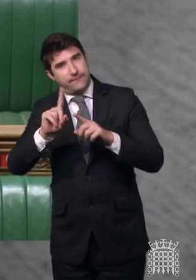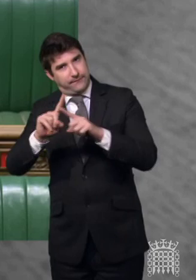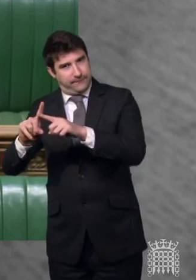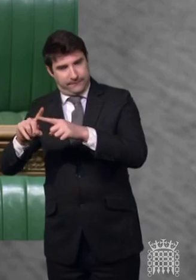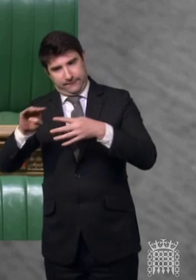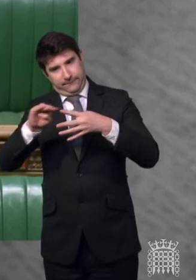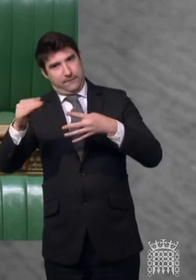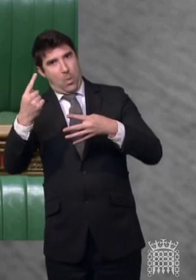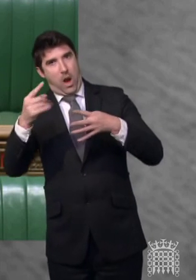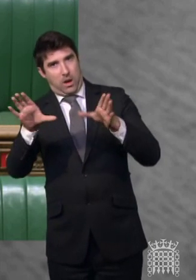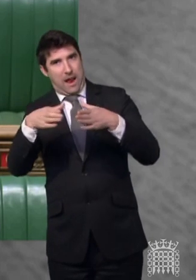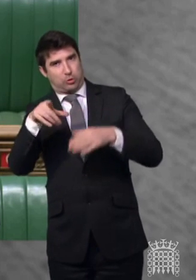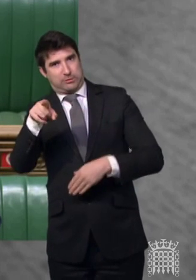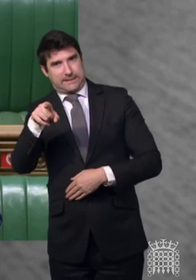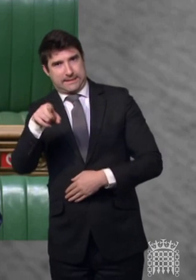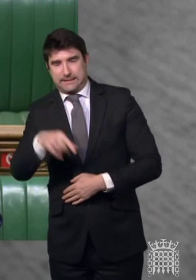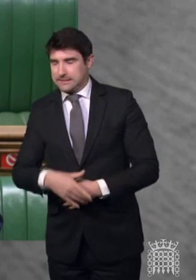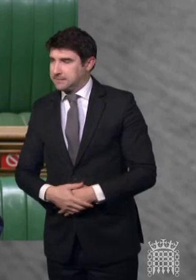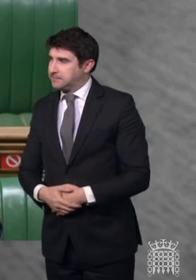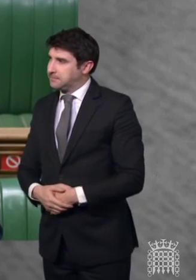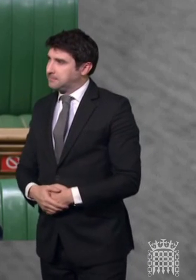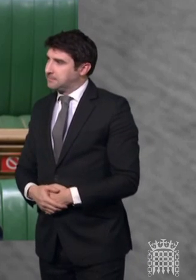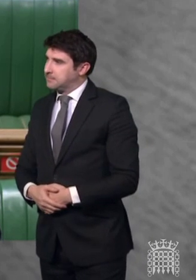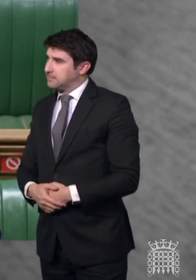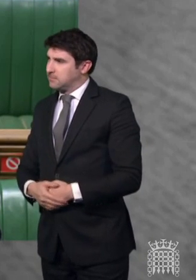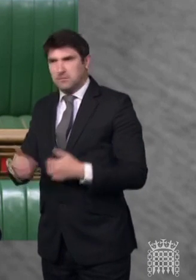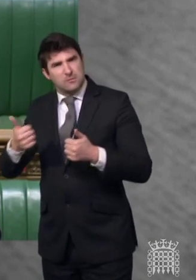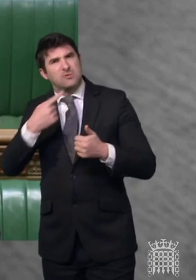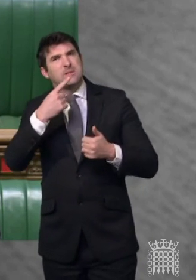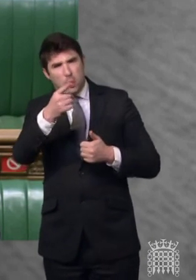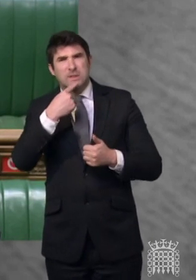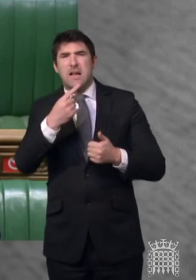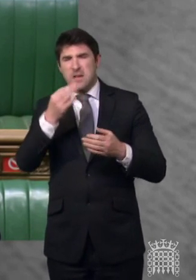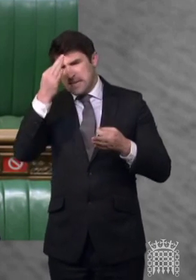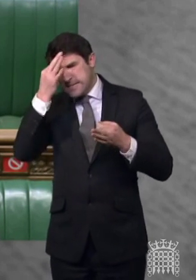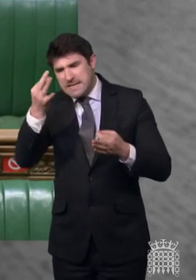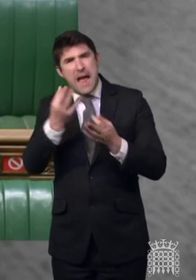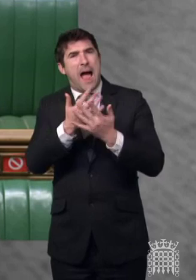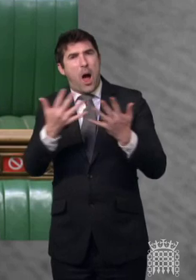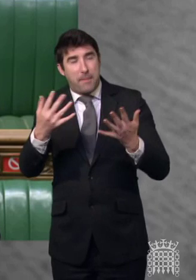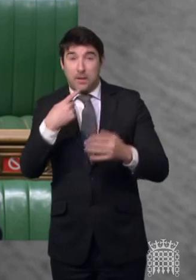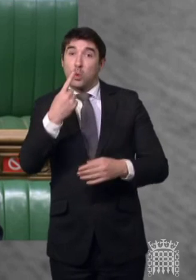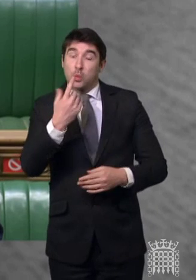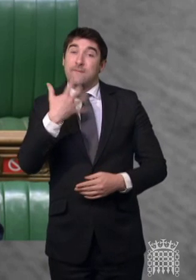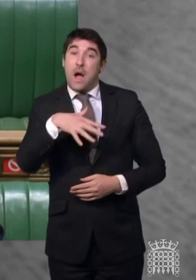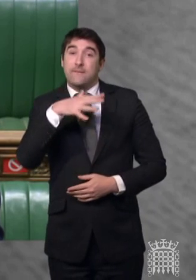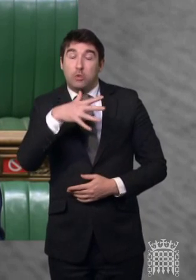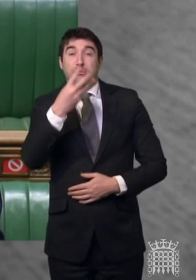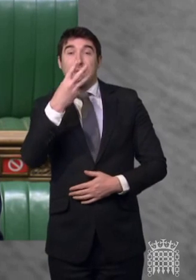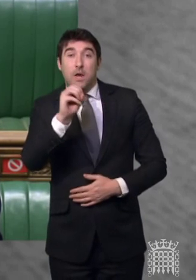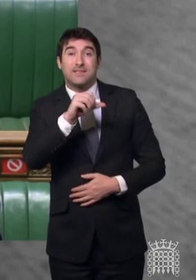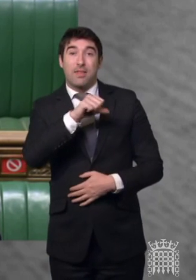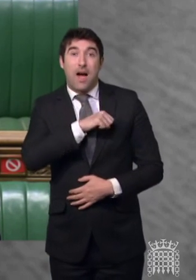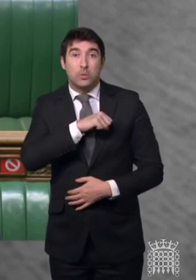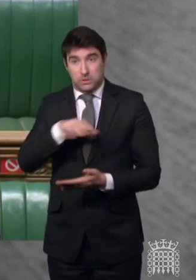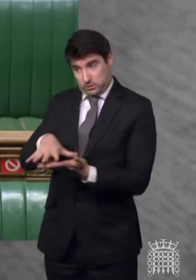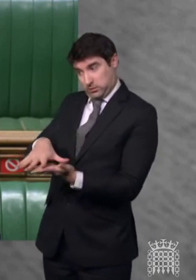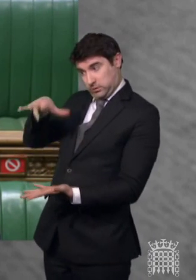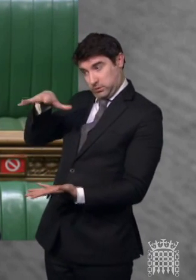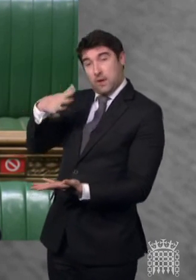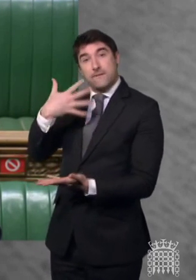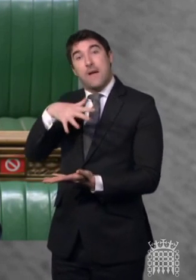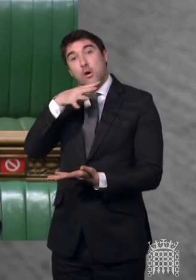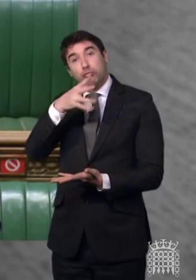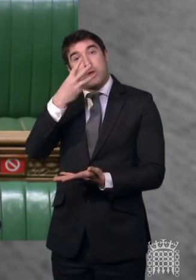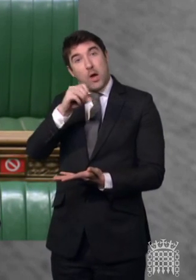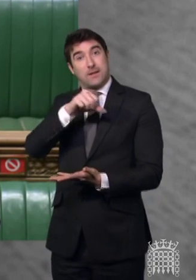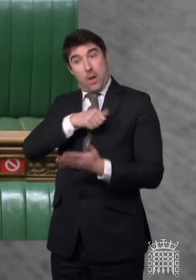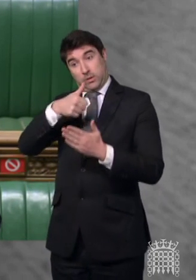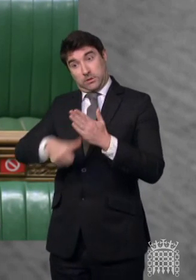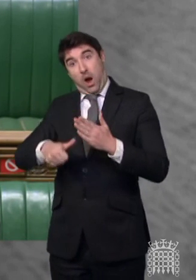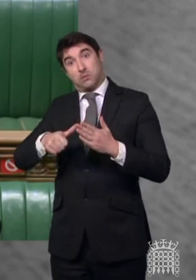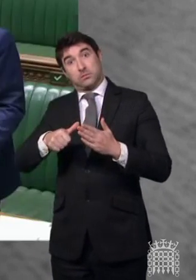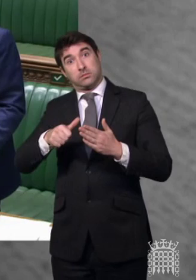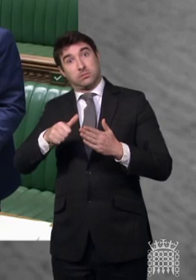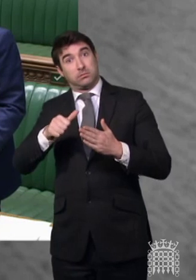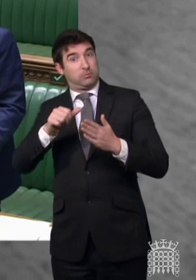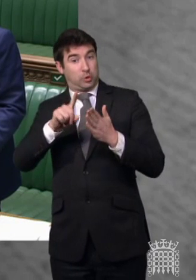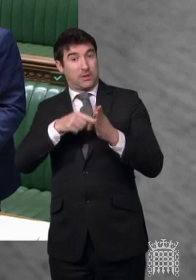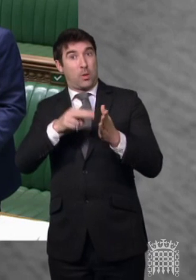I mentioned in the statement that we have 530,000 across the UK available for deployment in the first week of January.